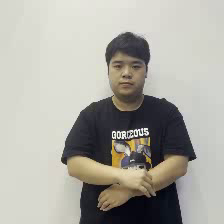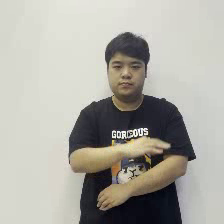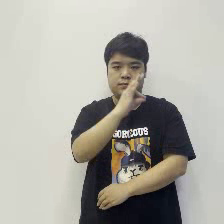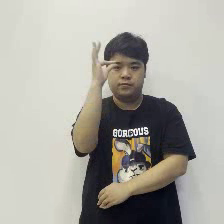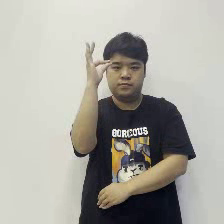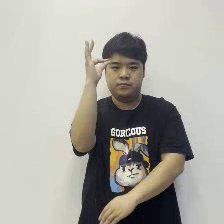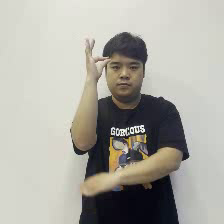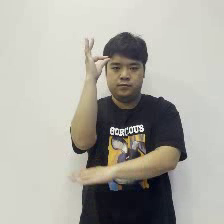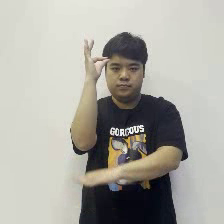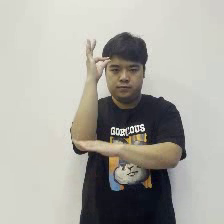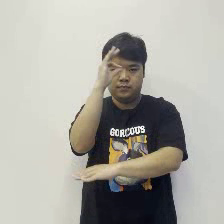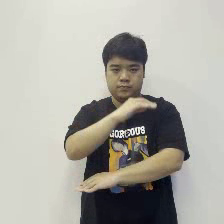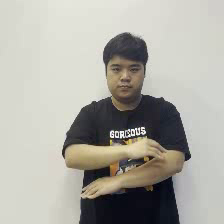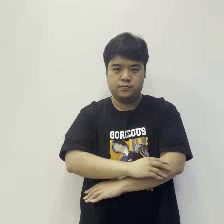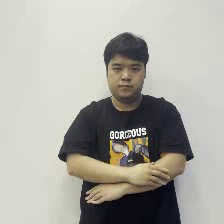Trưa